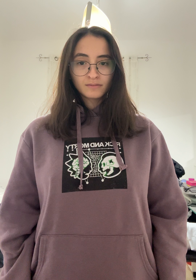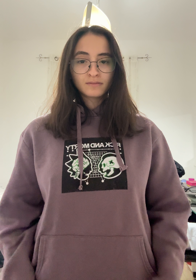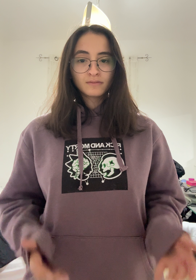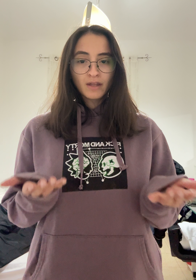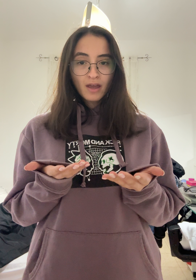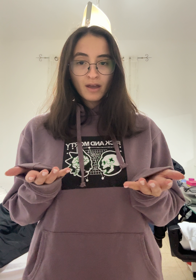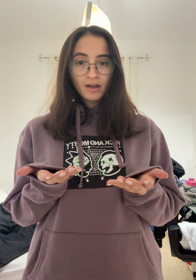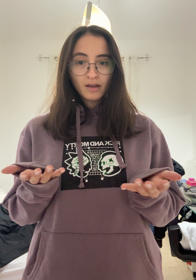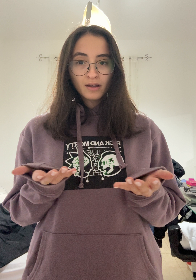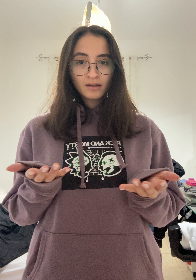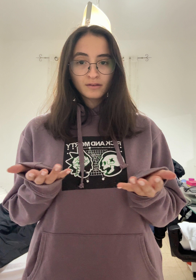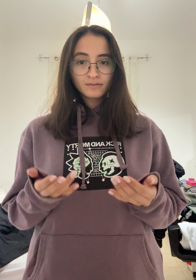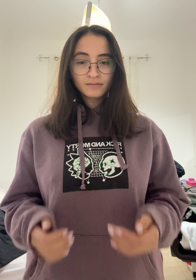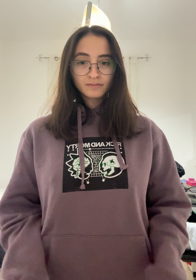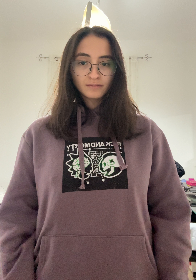איך